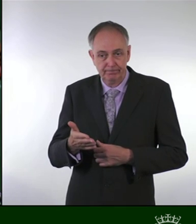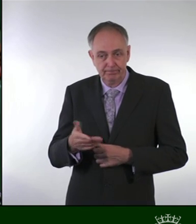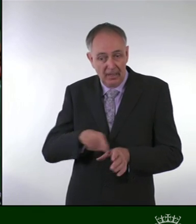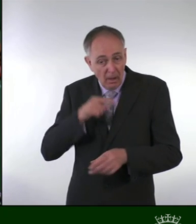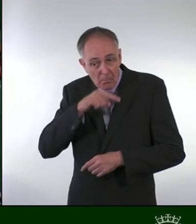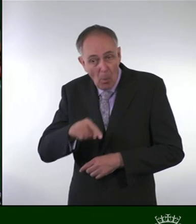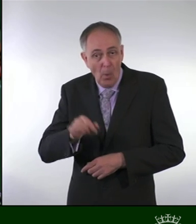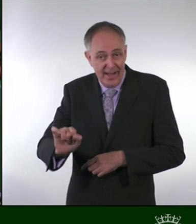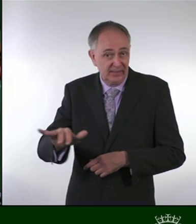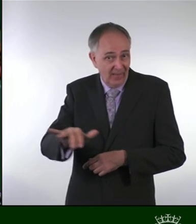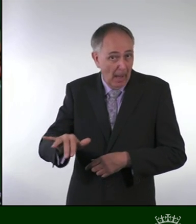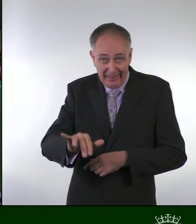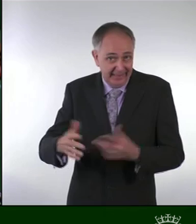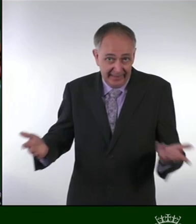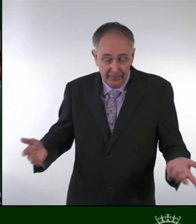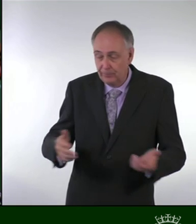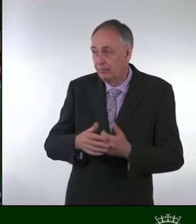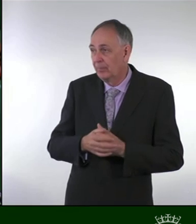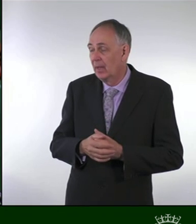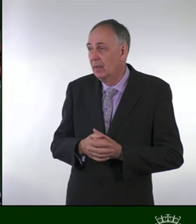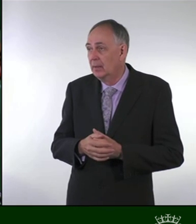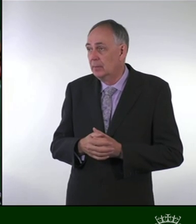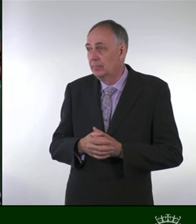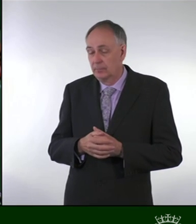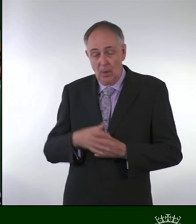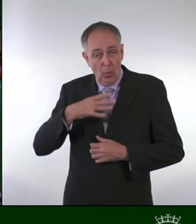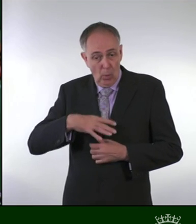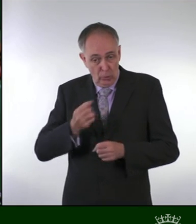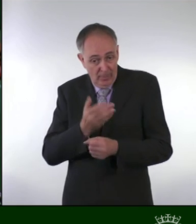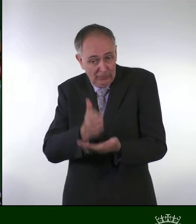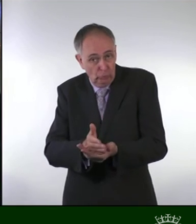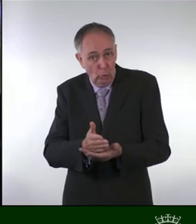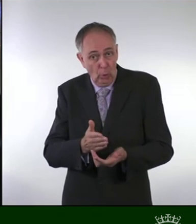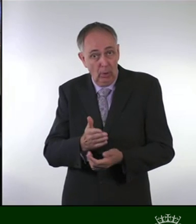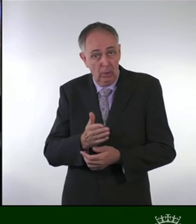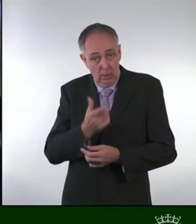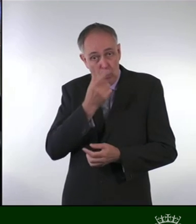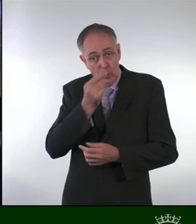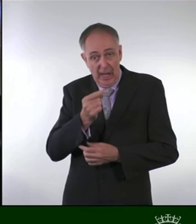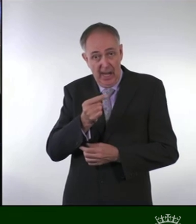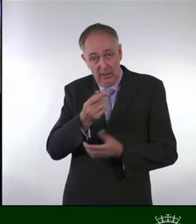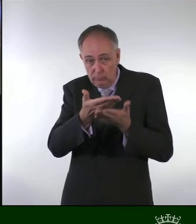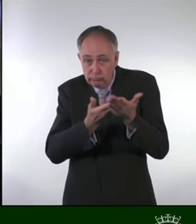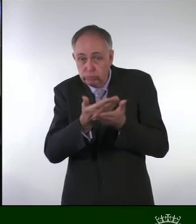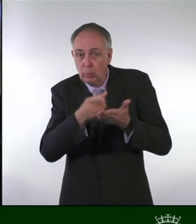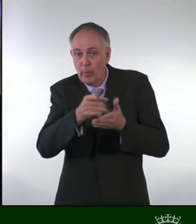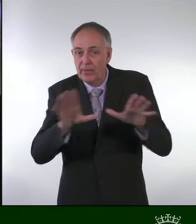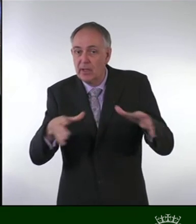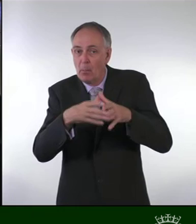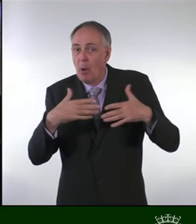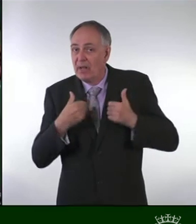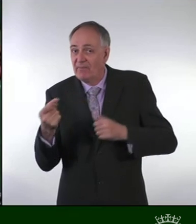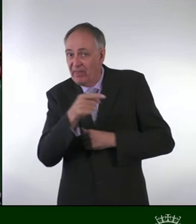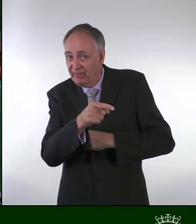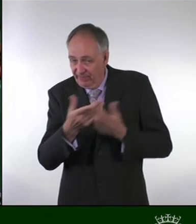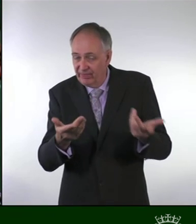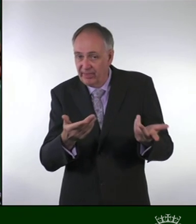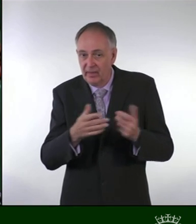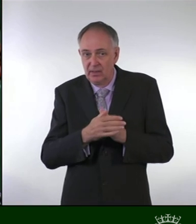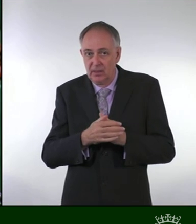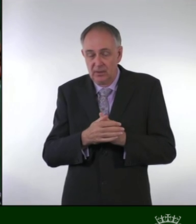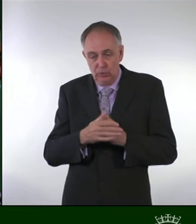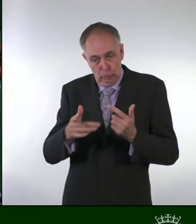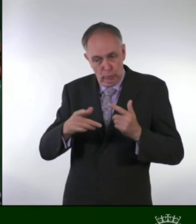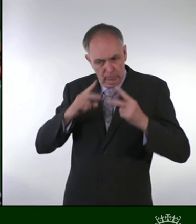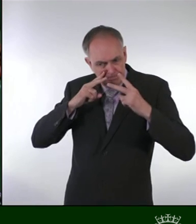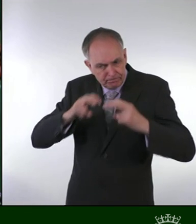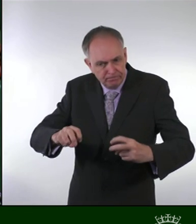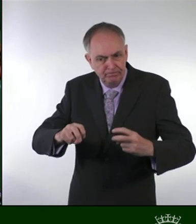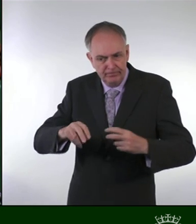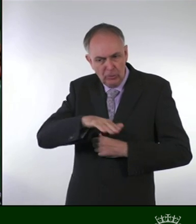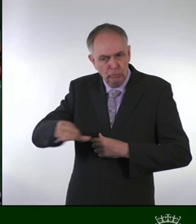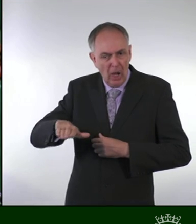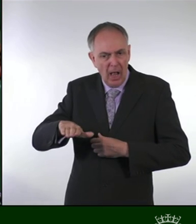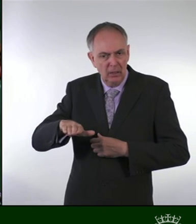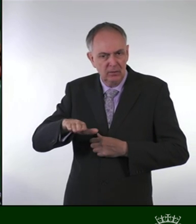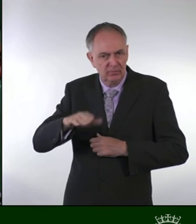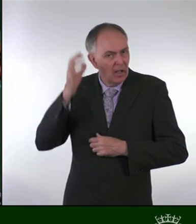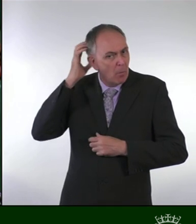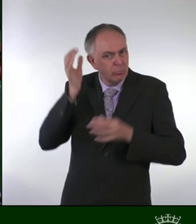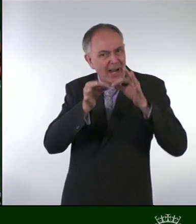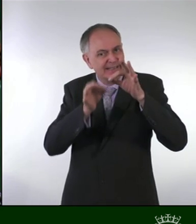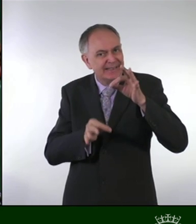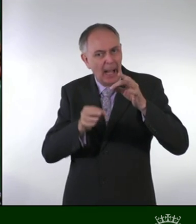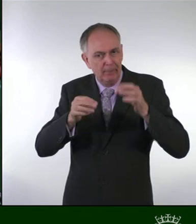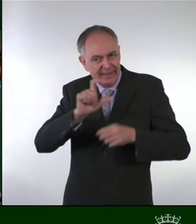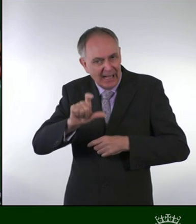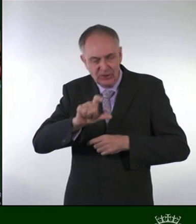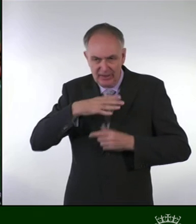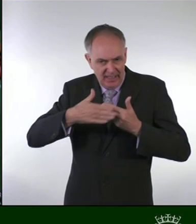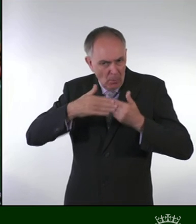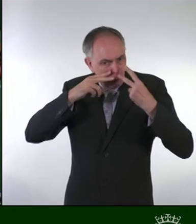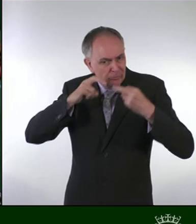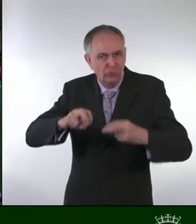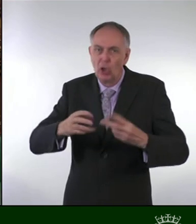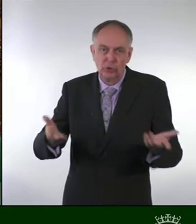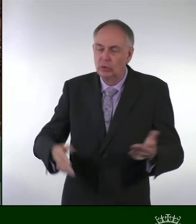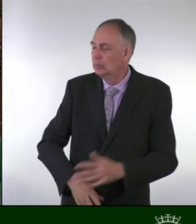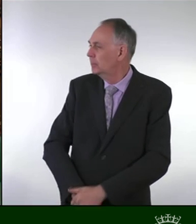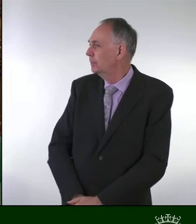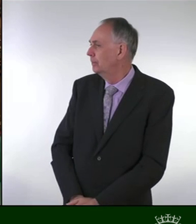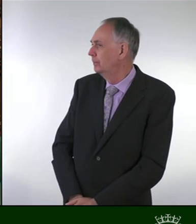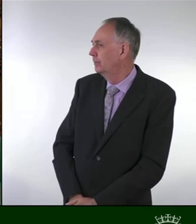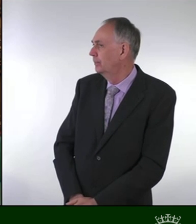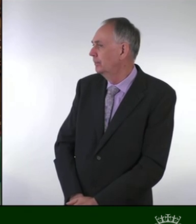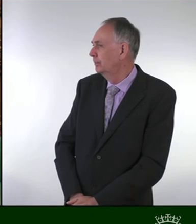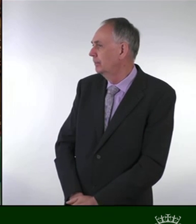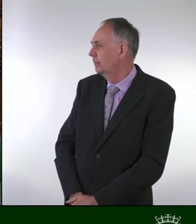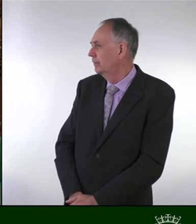I will do what I can to ensure that the honourable Lady is able to make representations to the Department of Health about ensuring that childhood brain stem cancers are properly understood and properly tackled by this country.